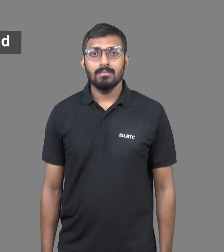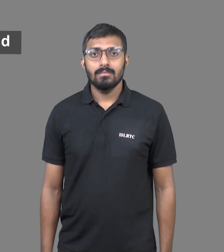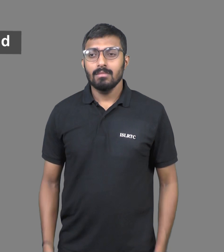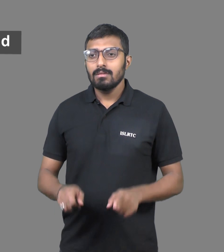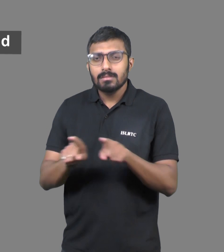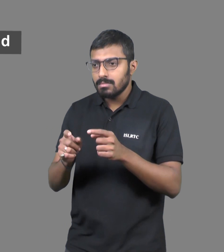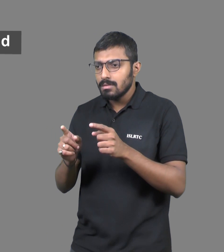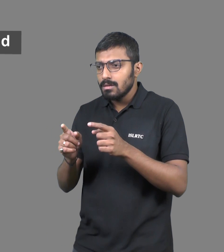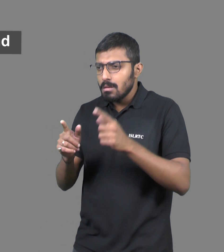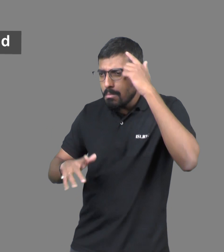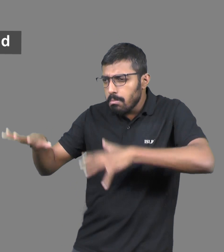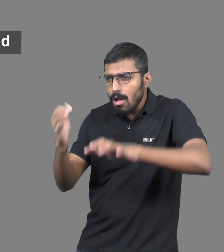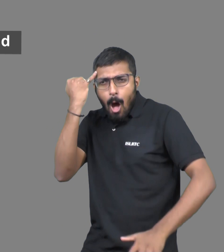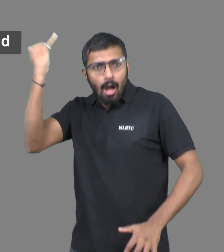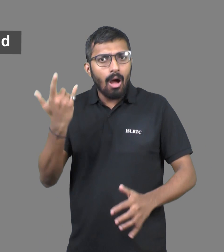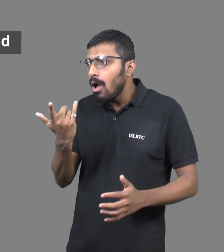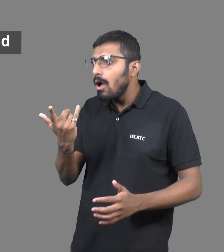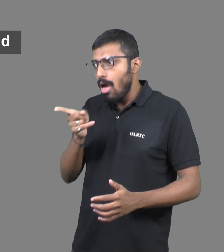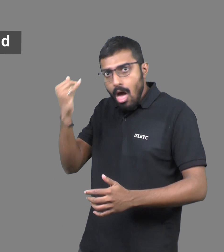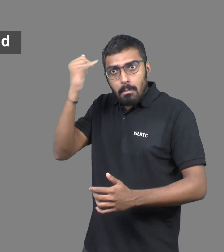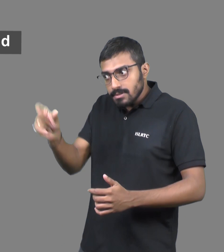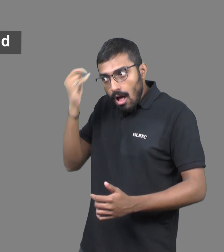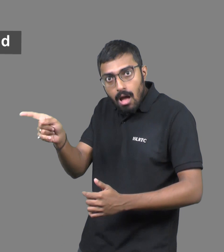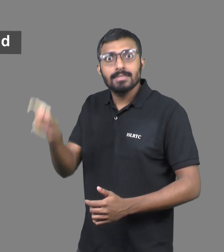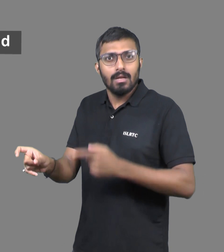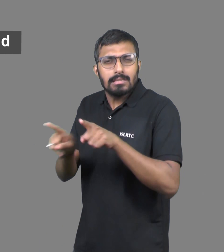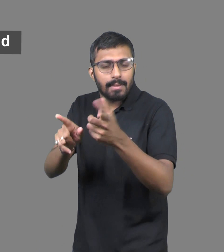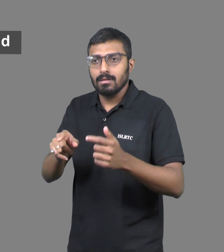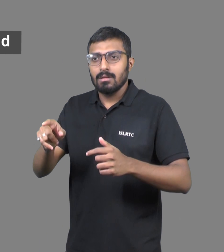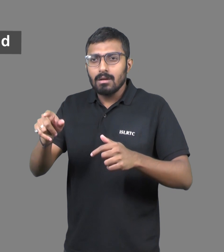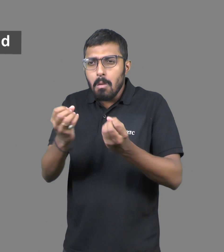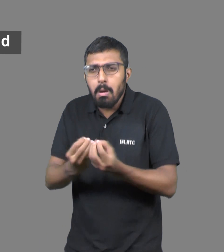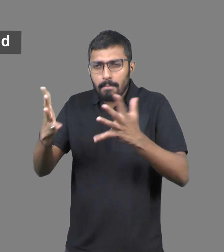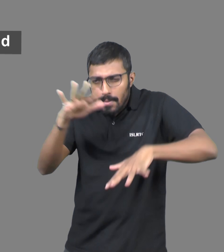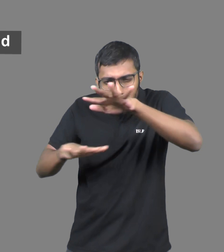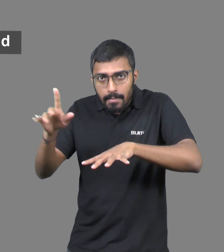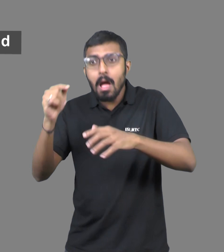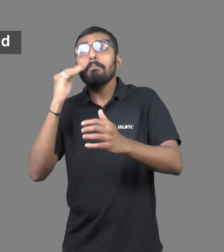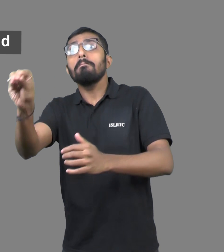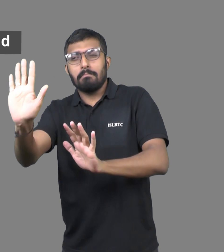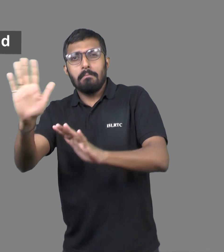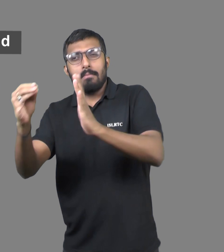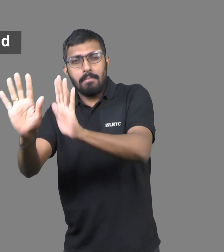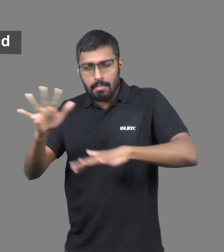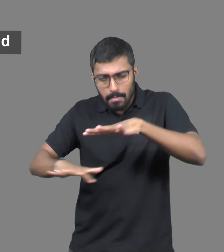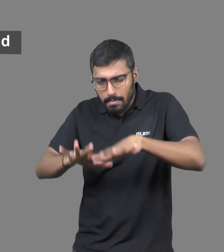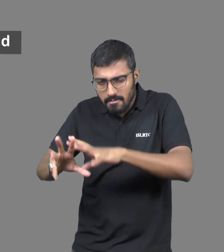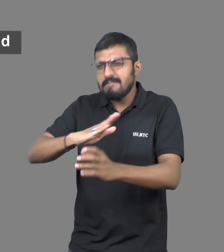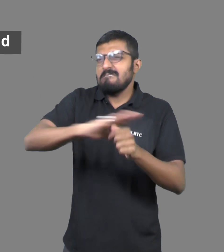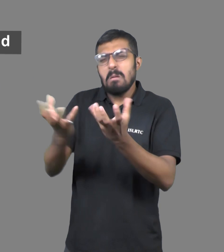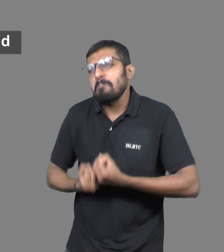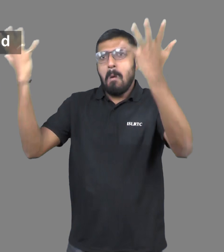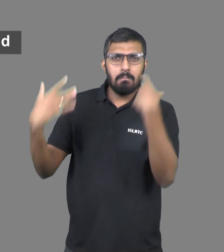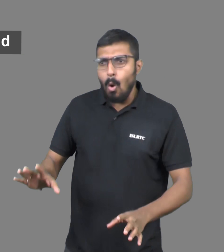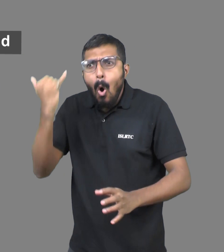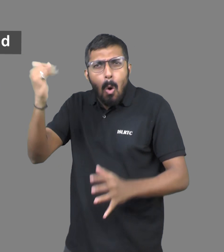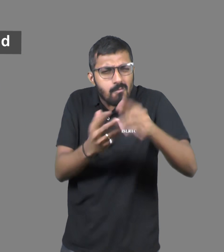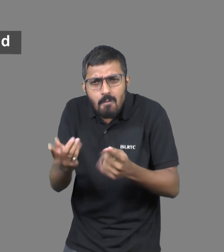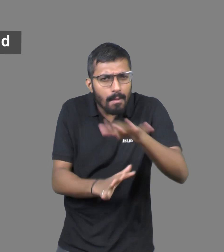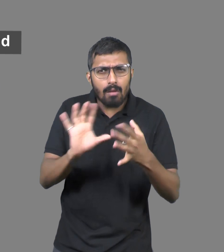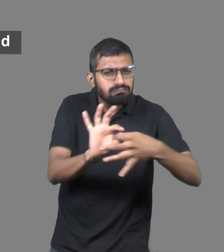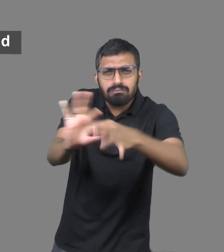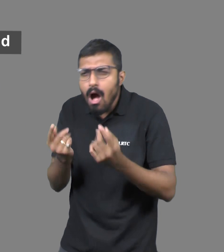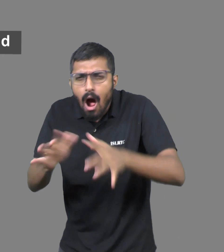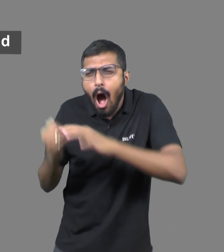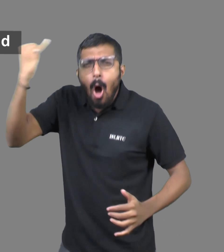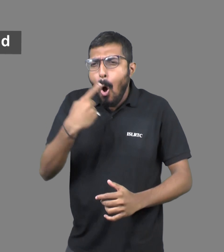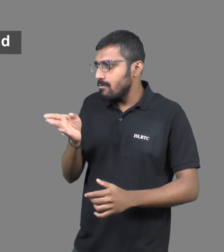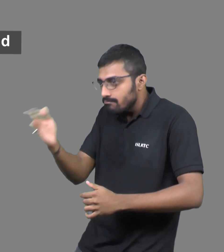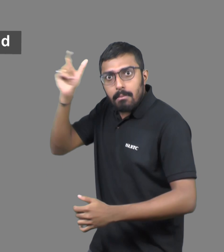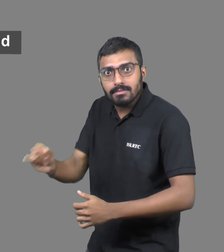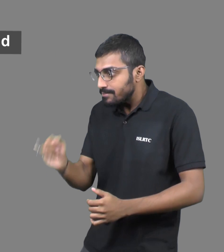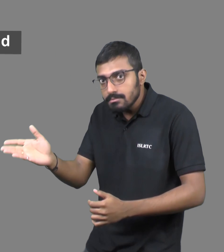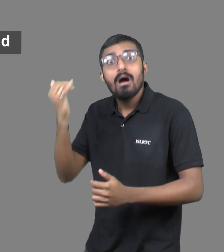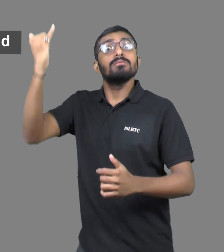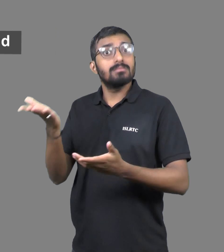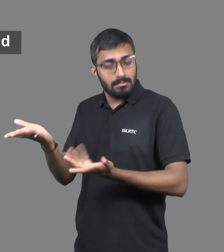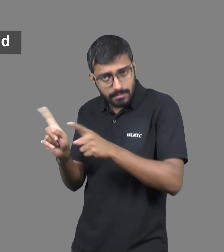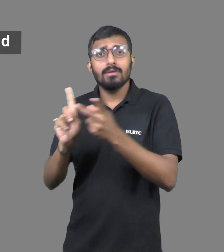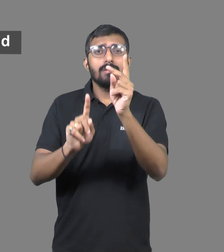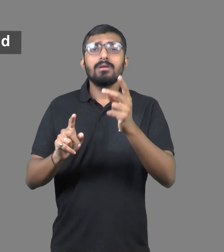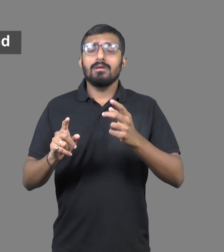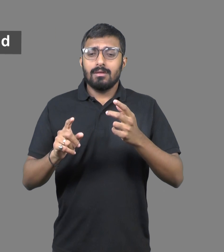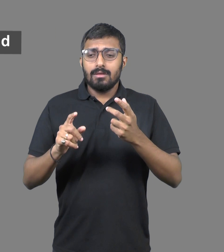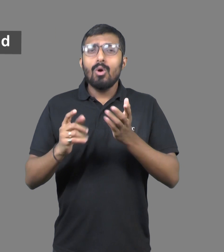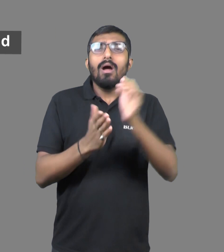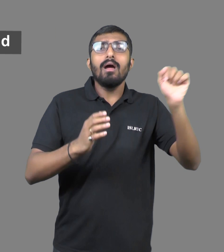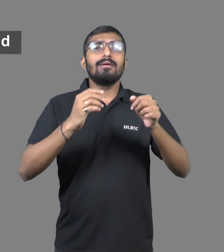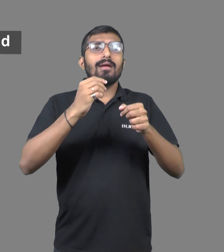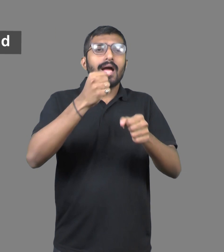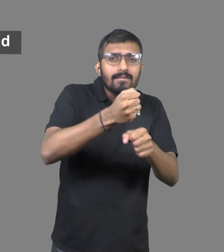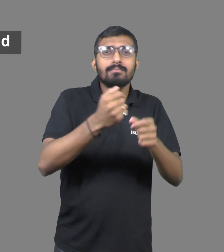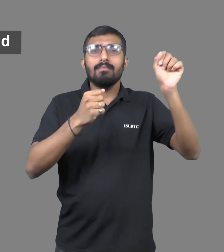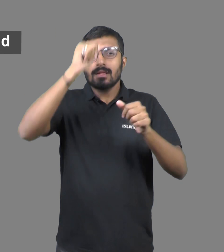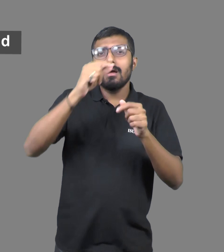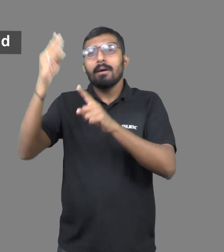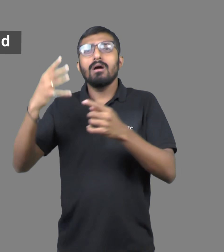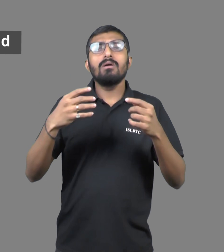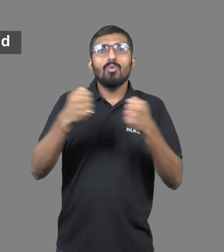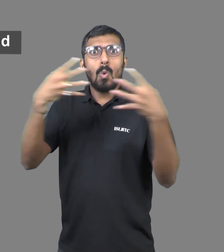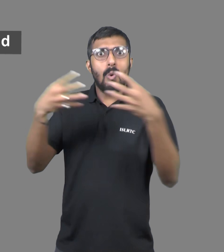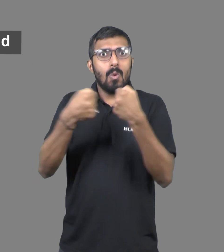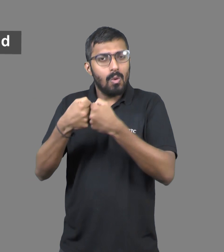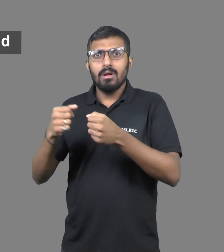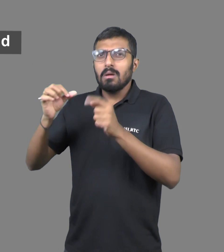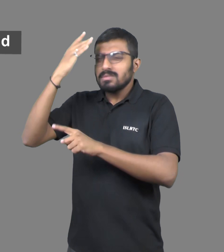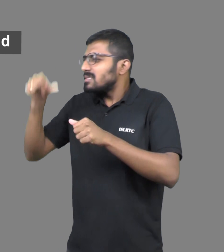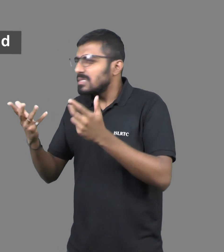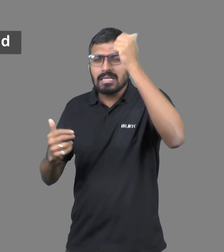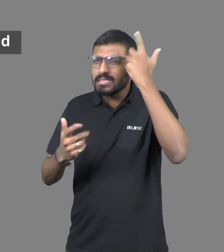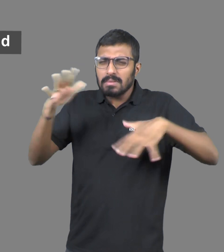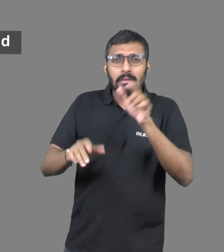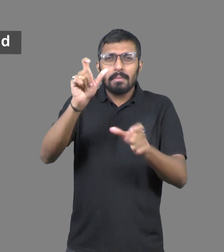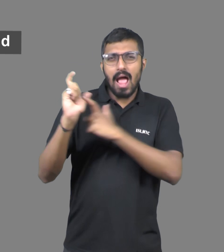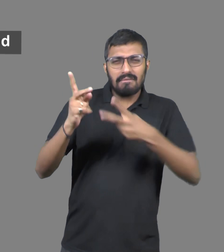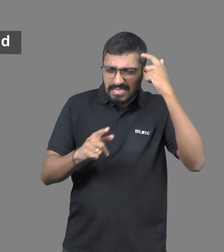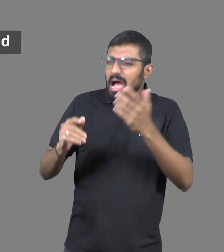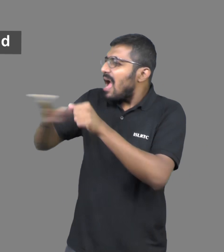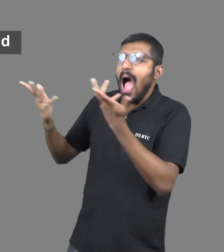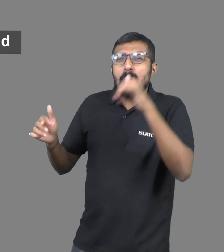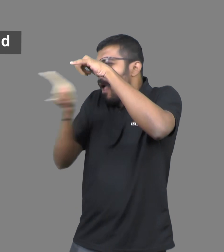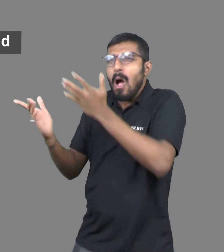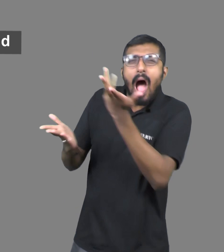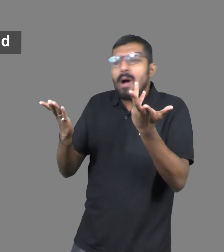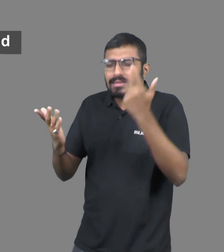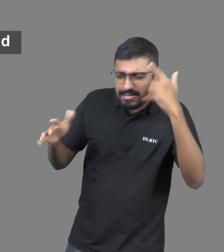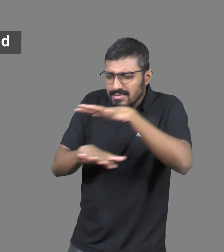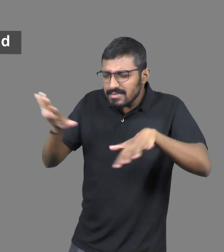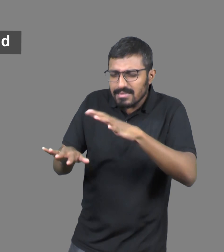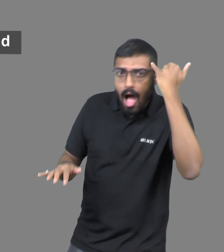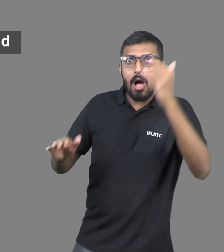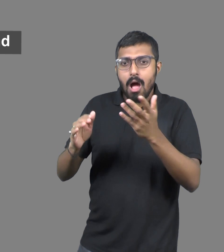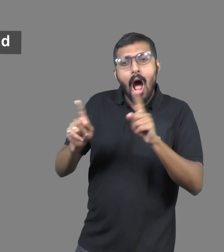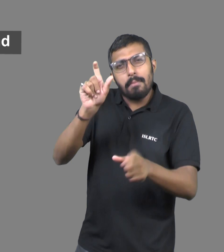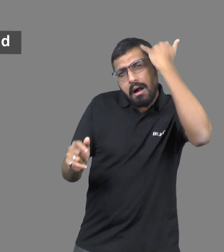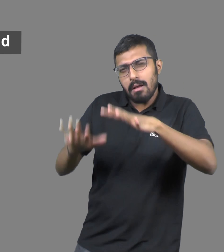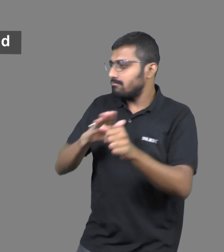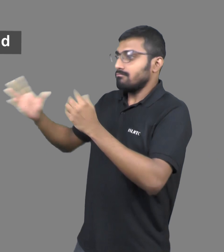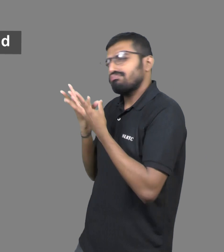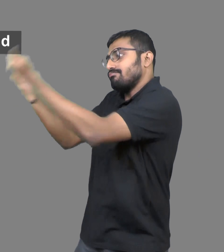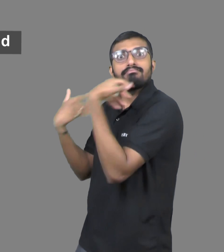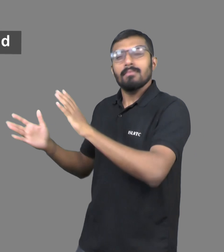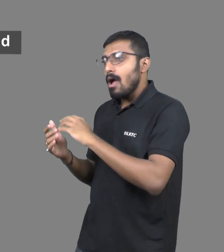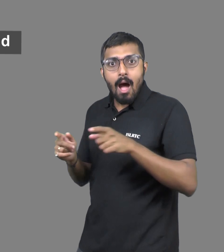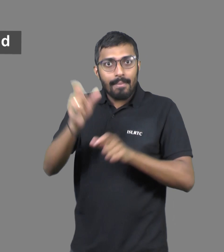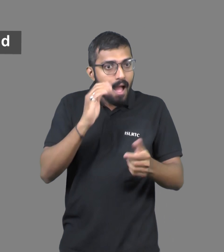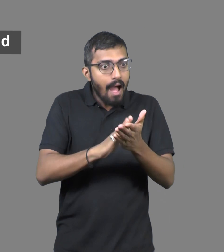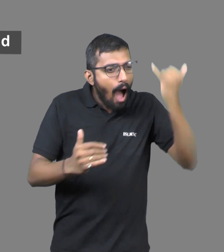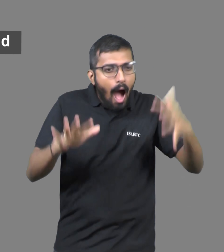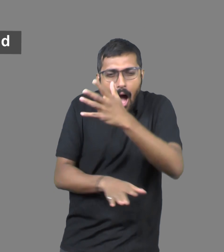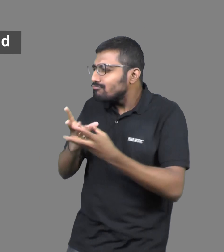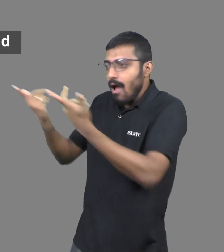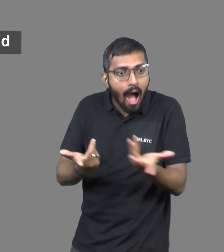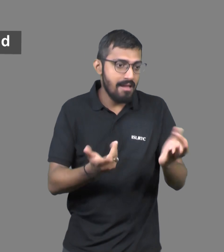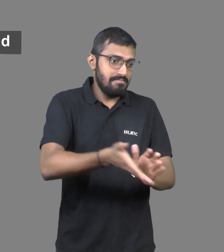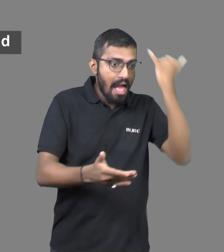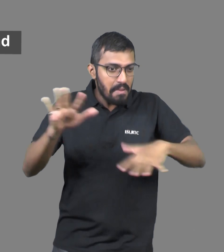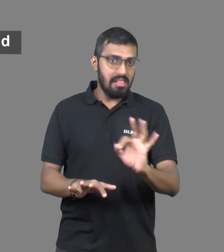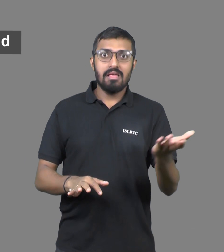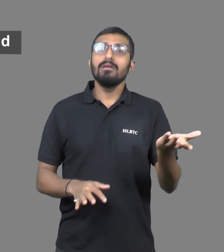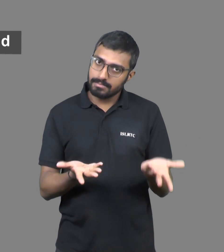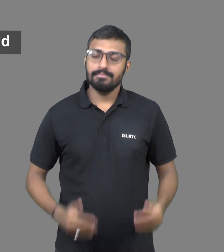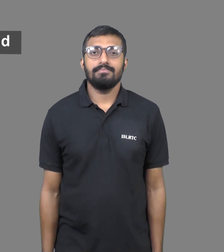Mastermind